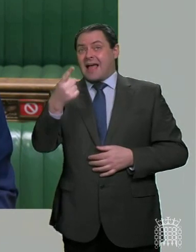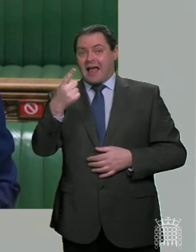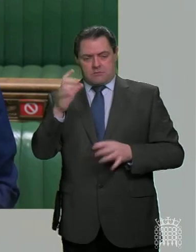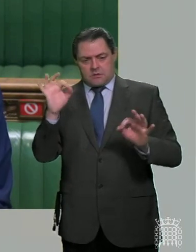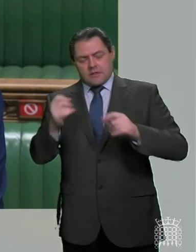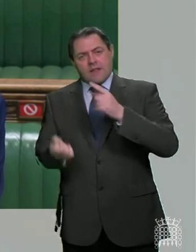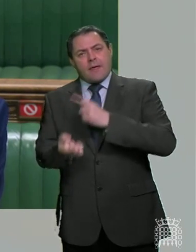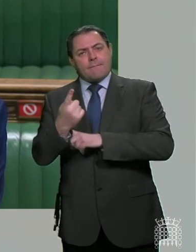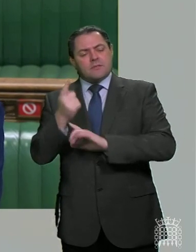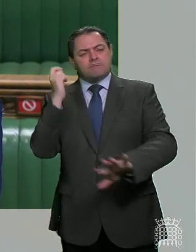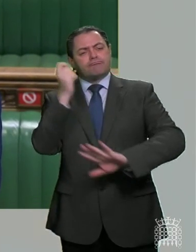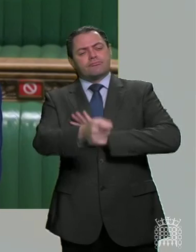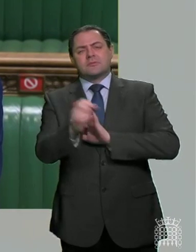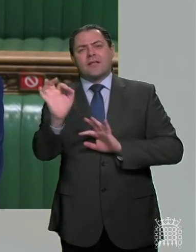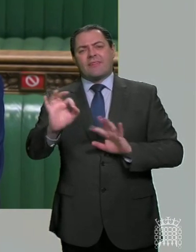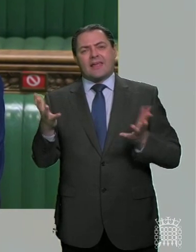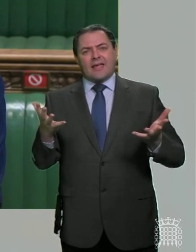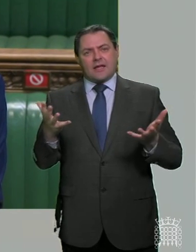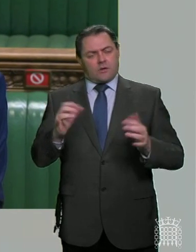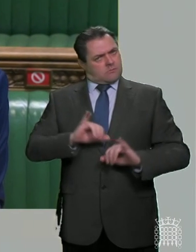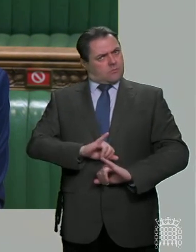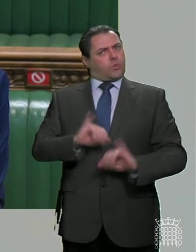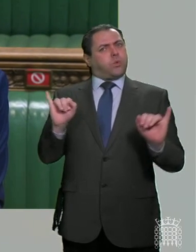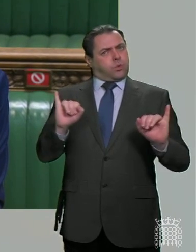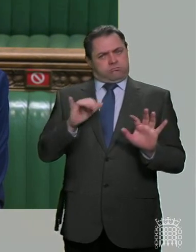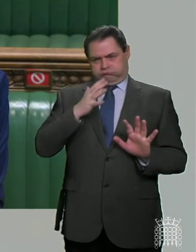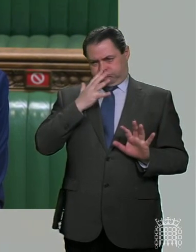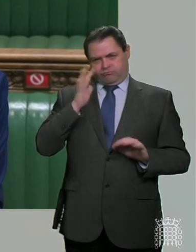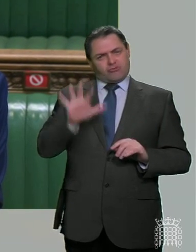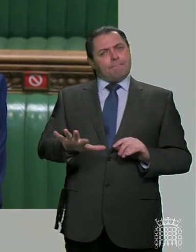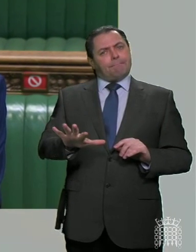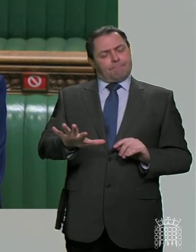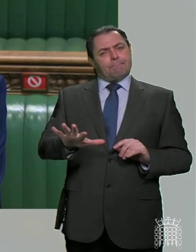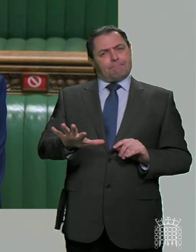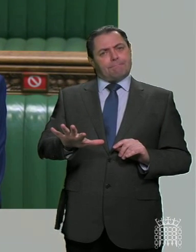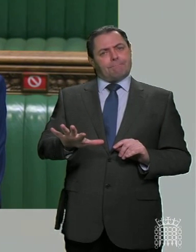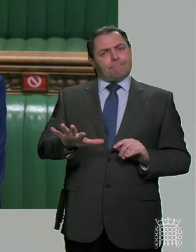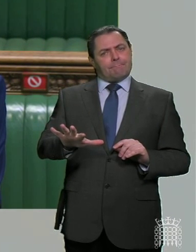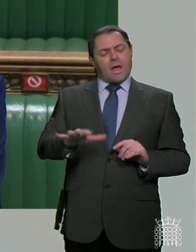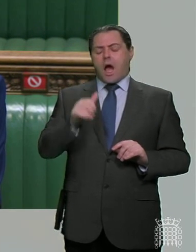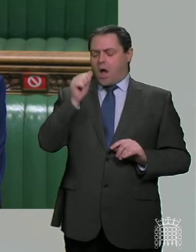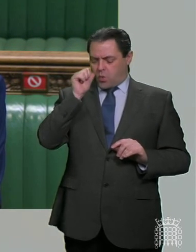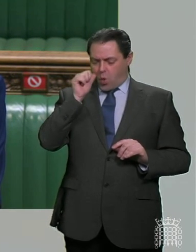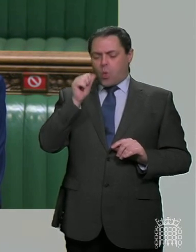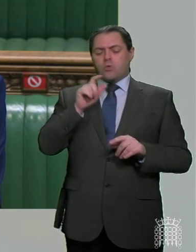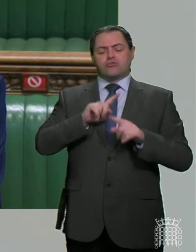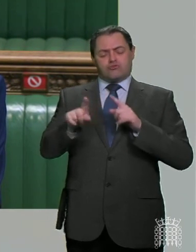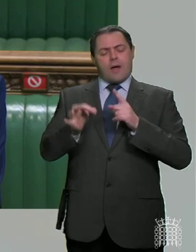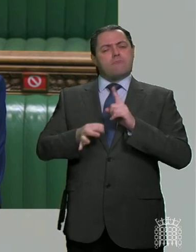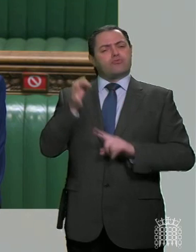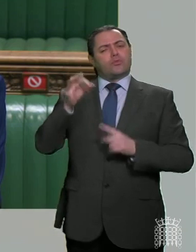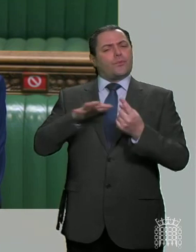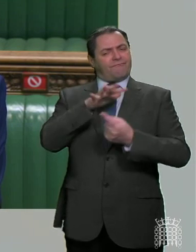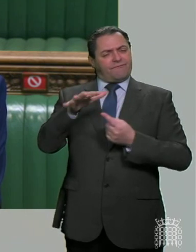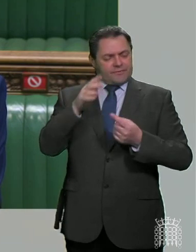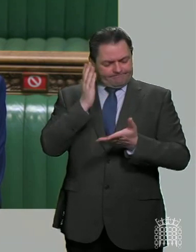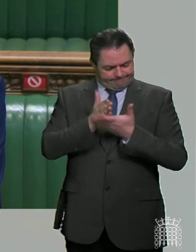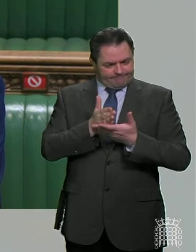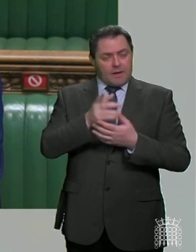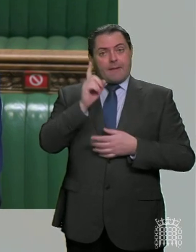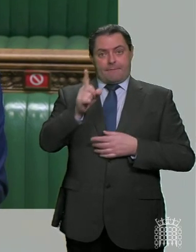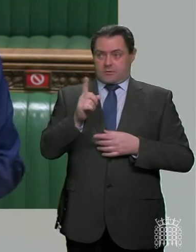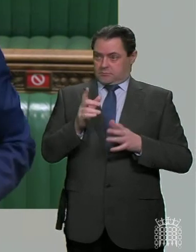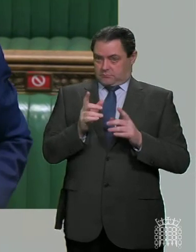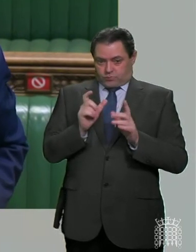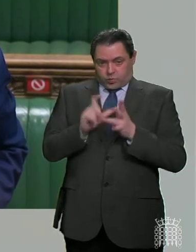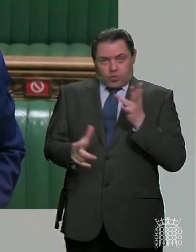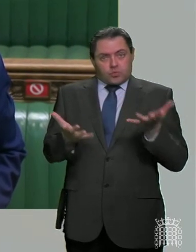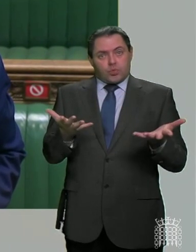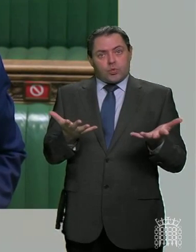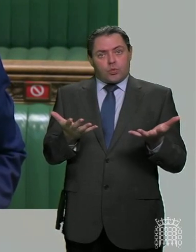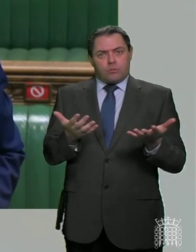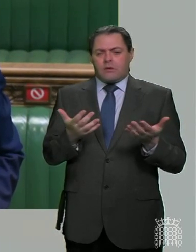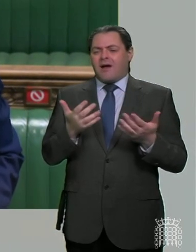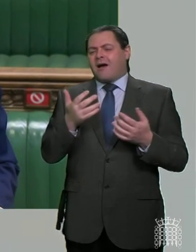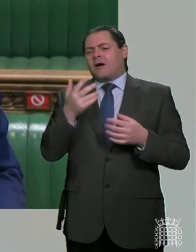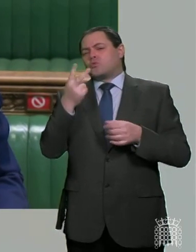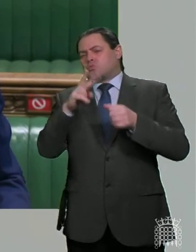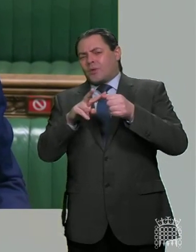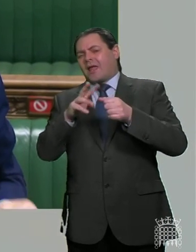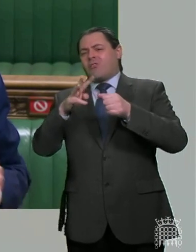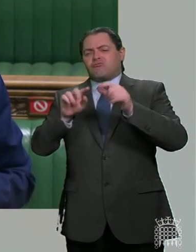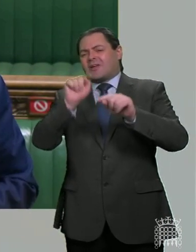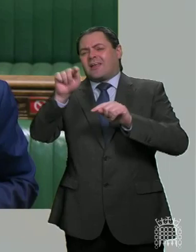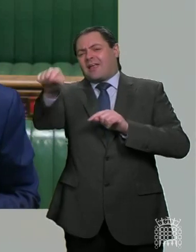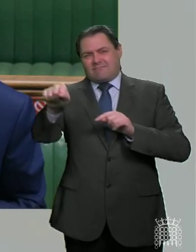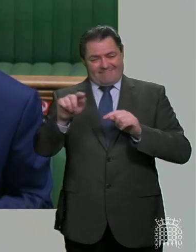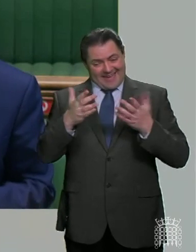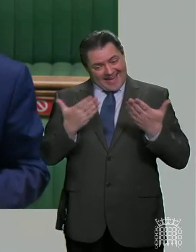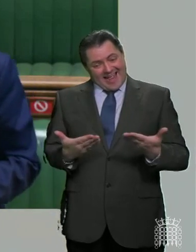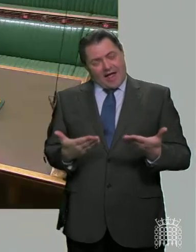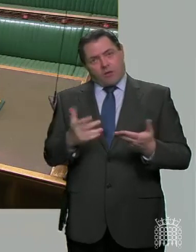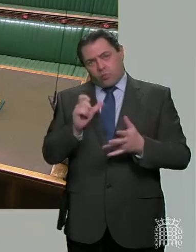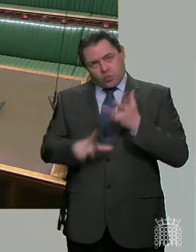That is a shocking statistic. I appreciate that efforts are being made to improve the situation, but can the Prime Minister tell us: what is he going to do about this not in a few years’ time, not next year, but now?